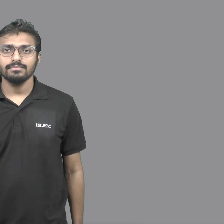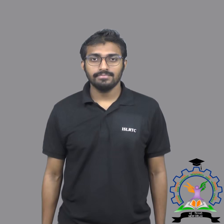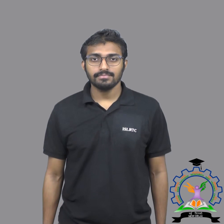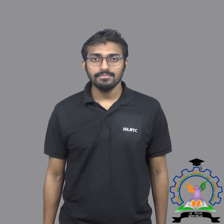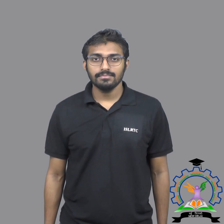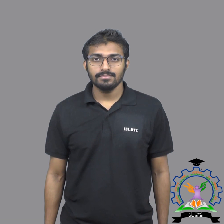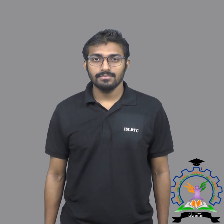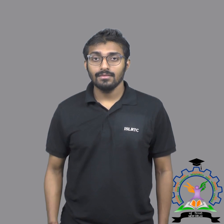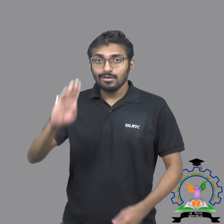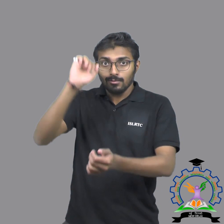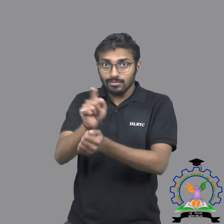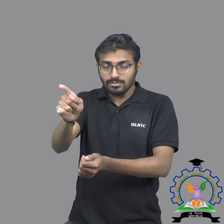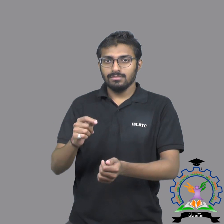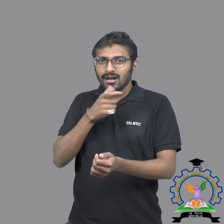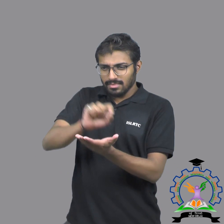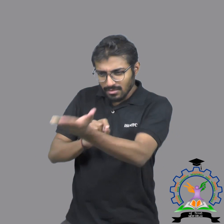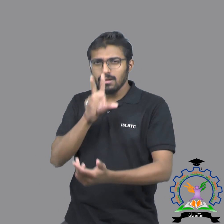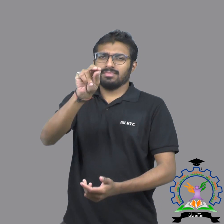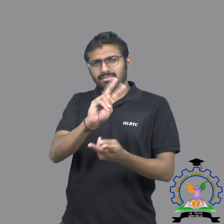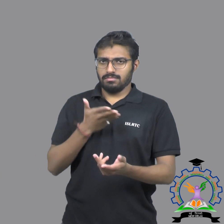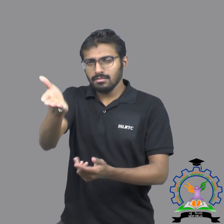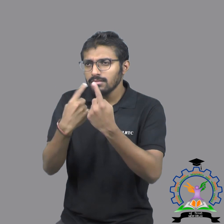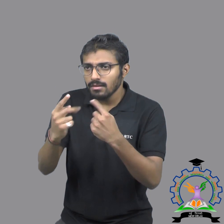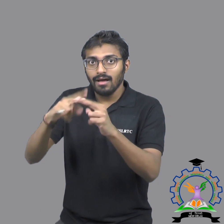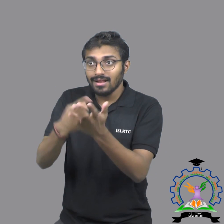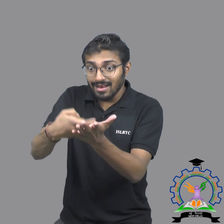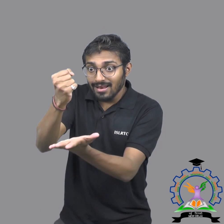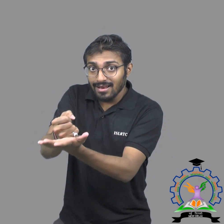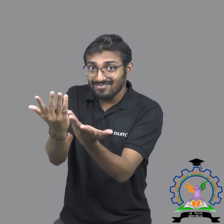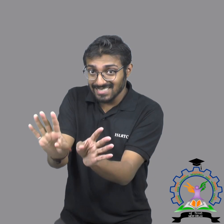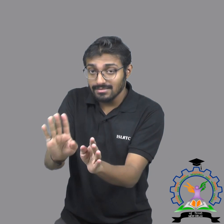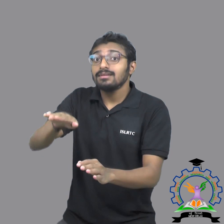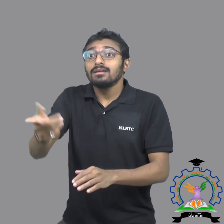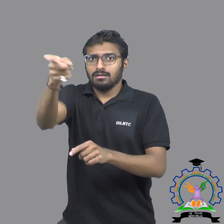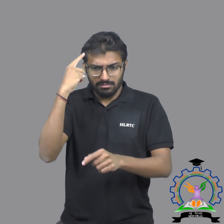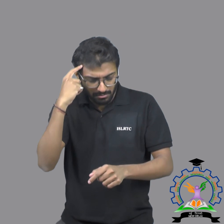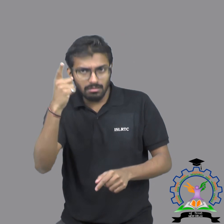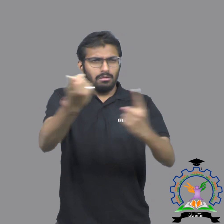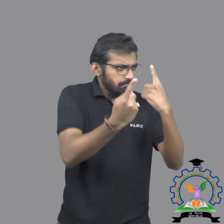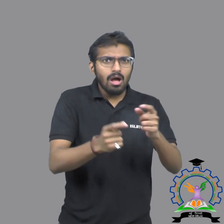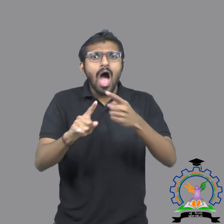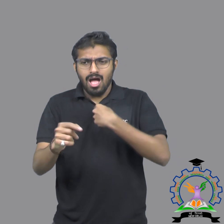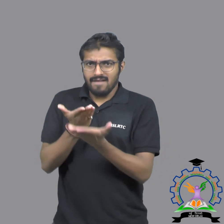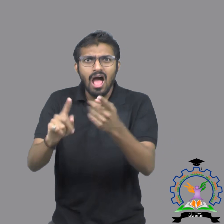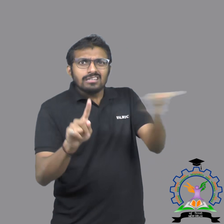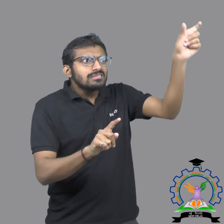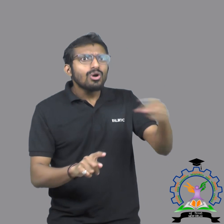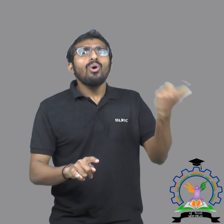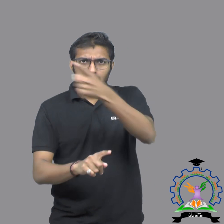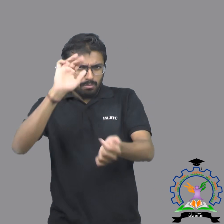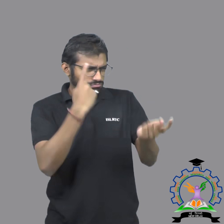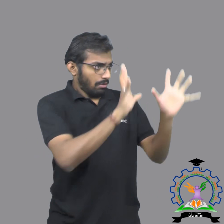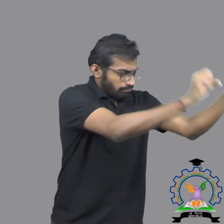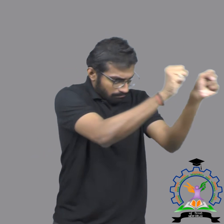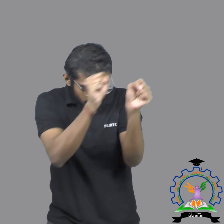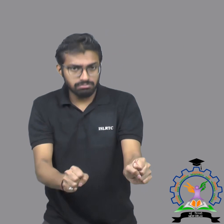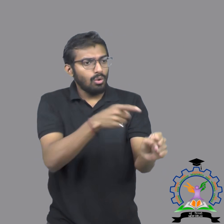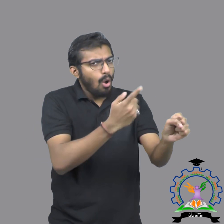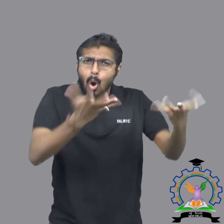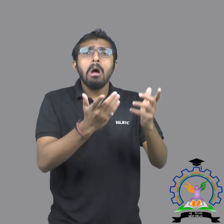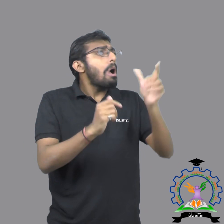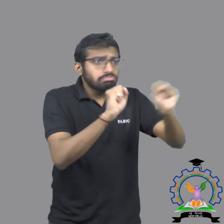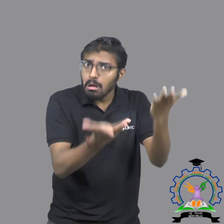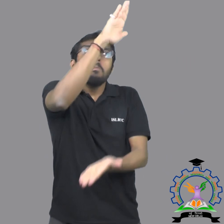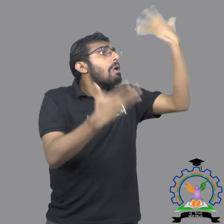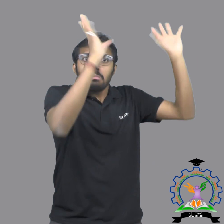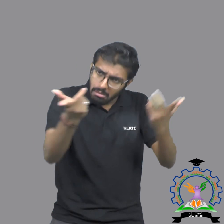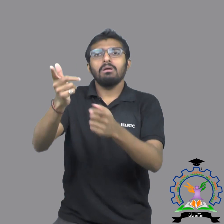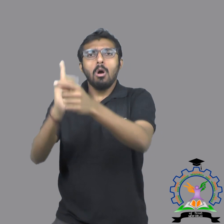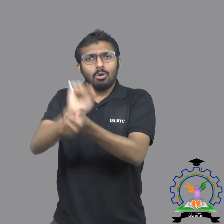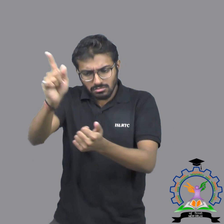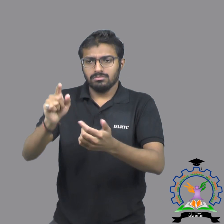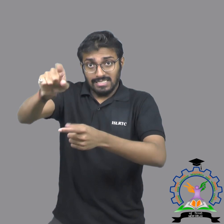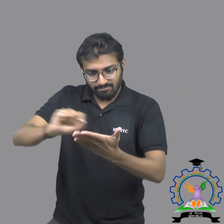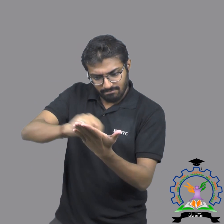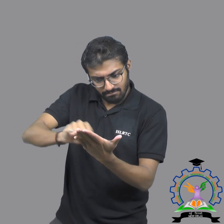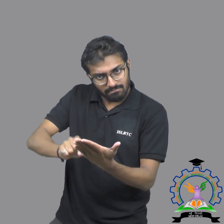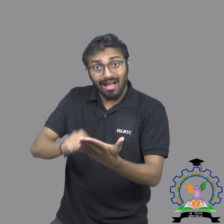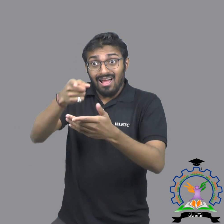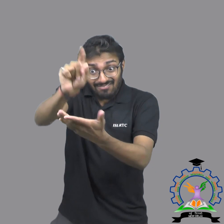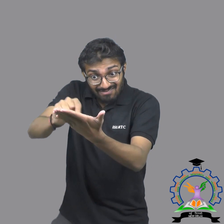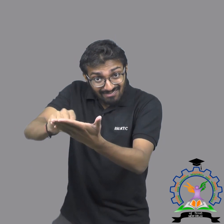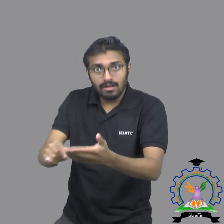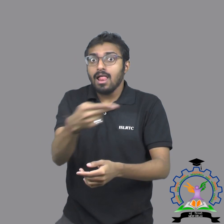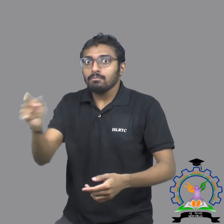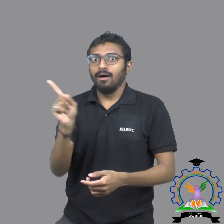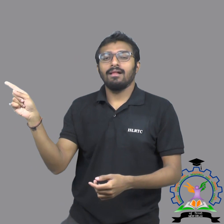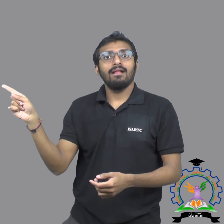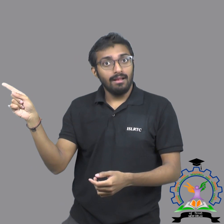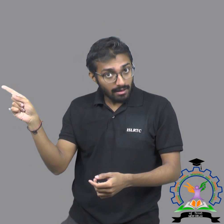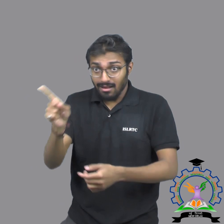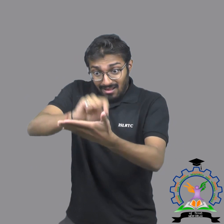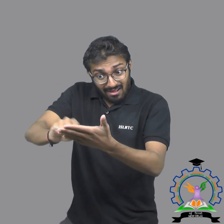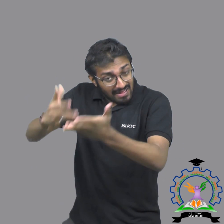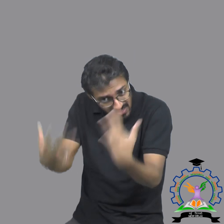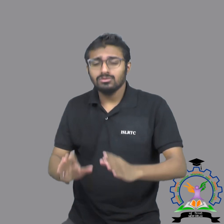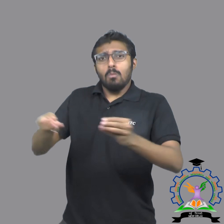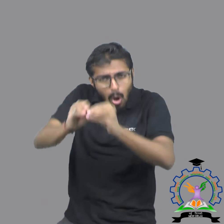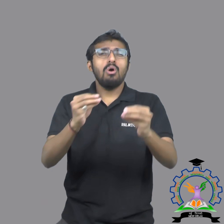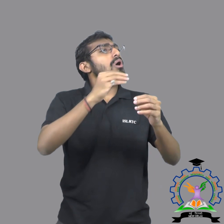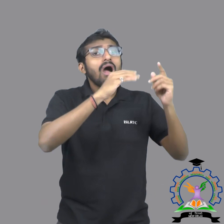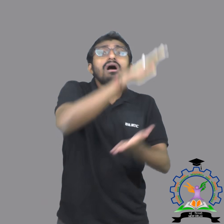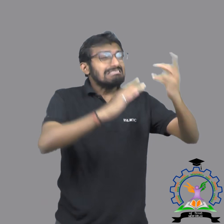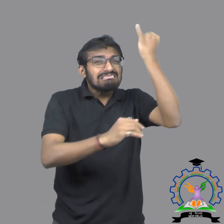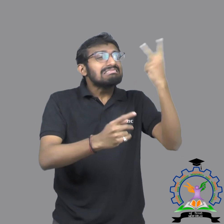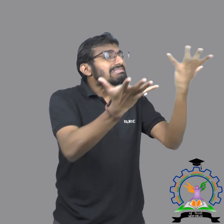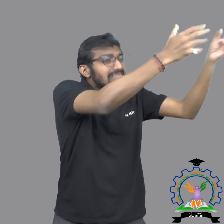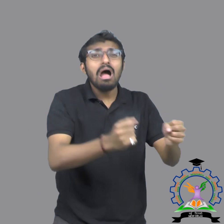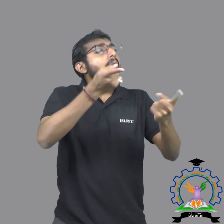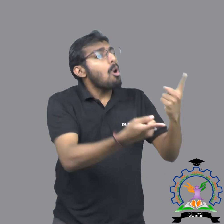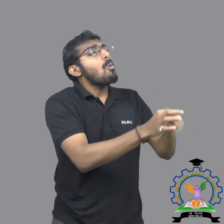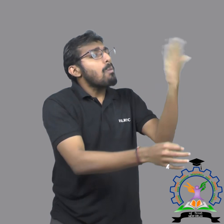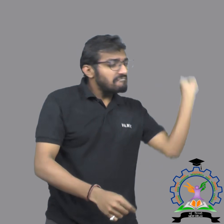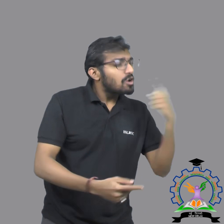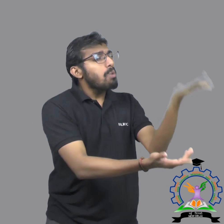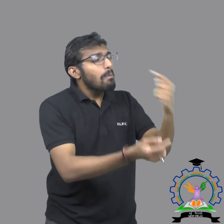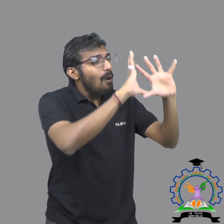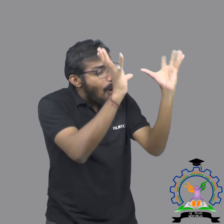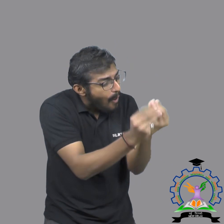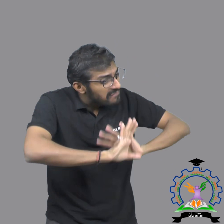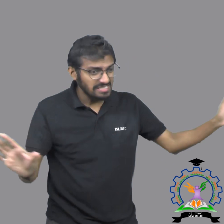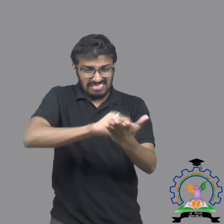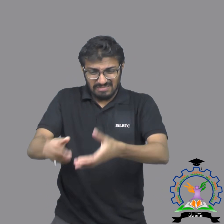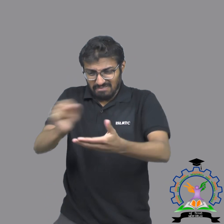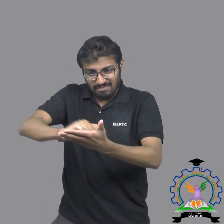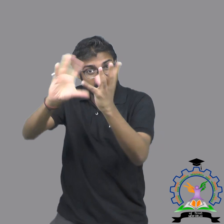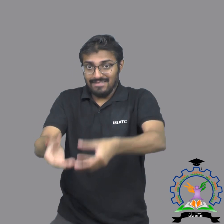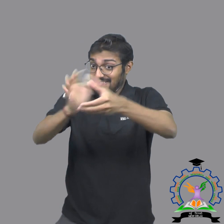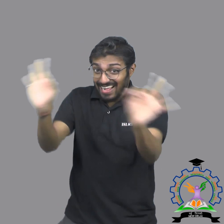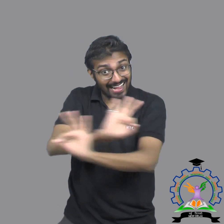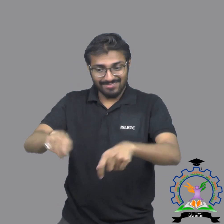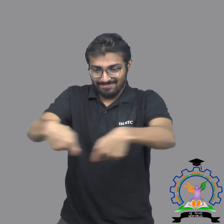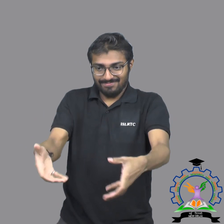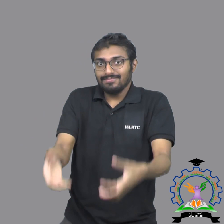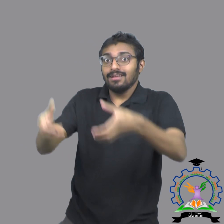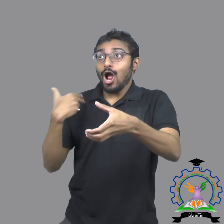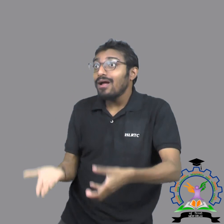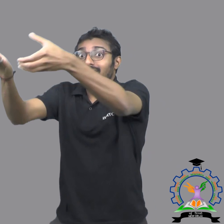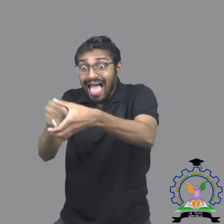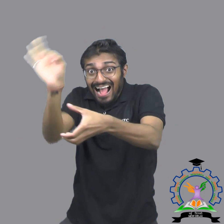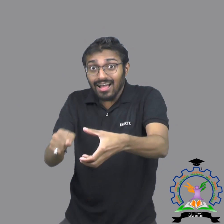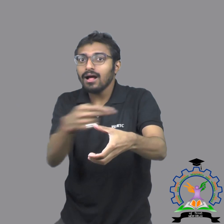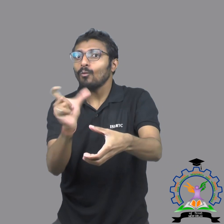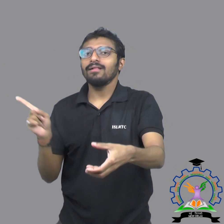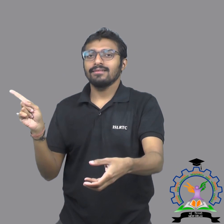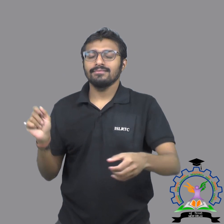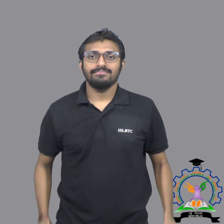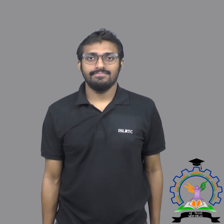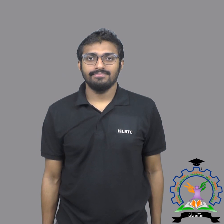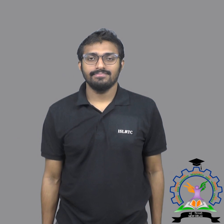Challan Chargesheet